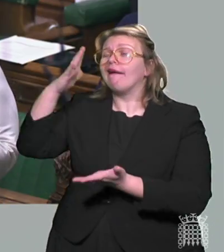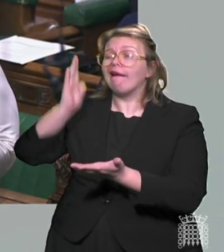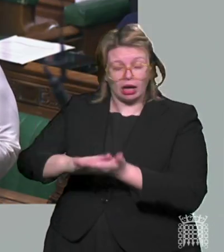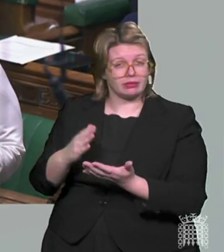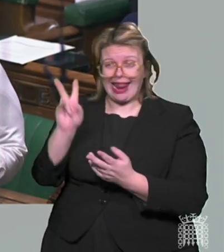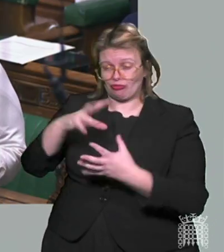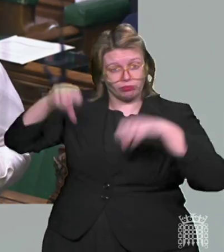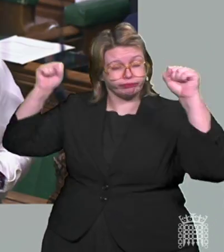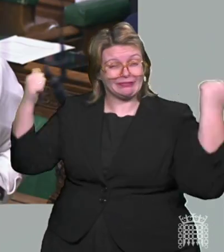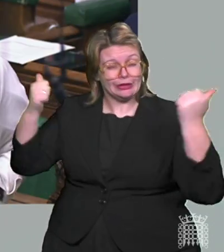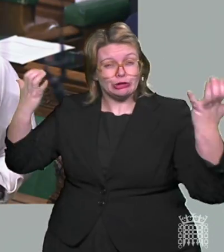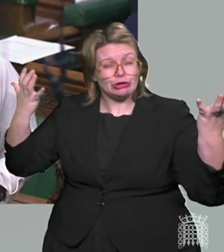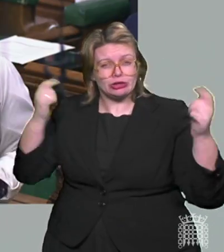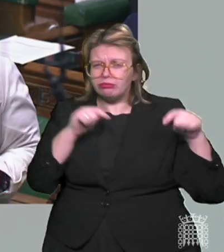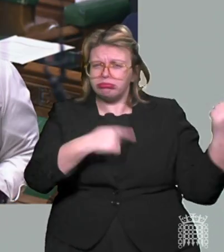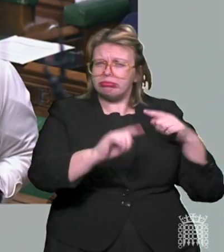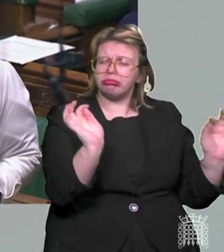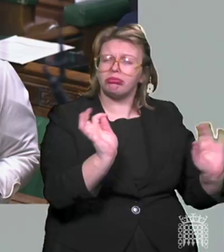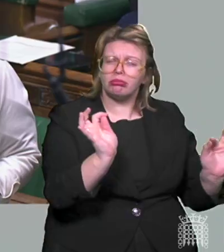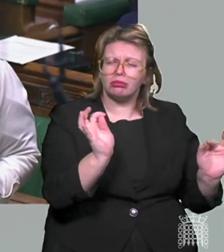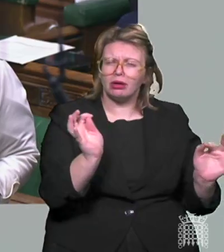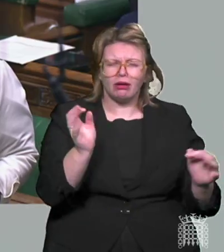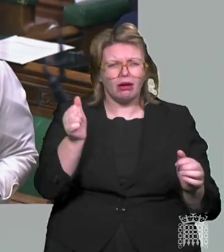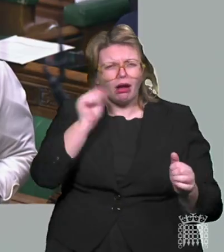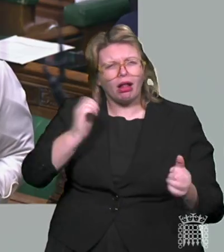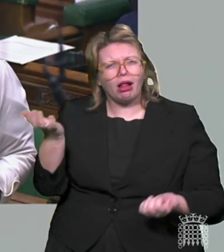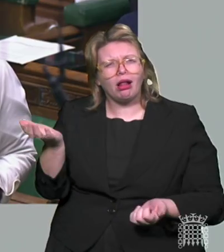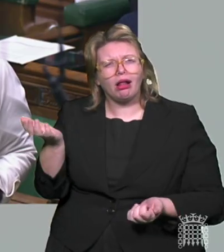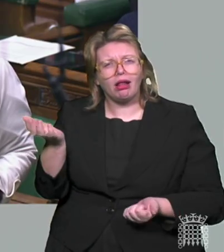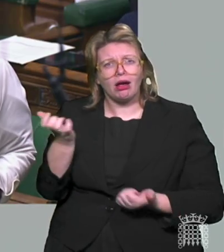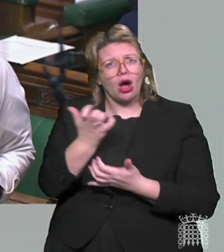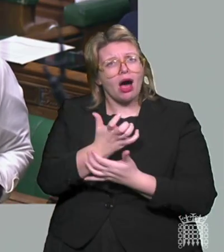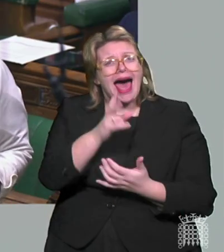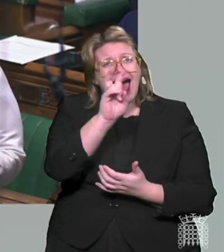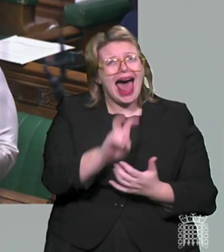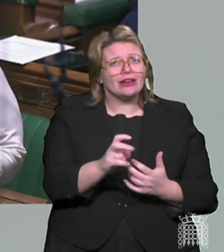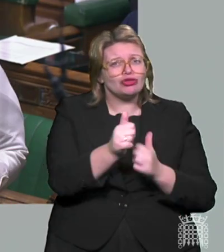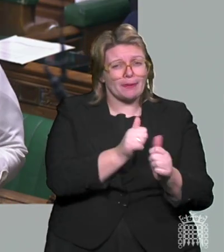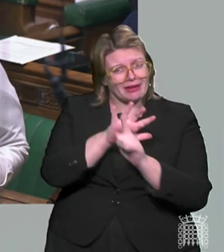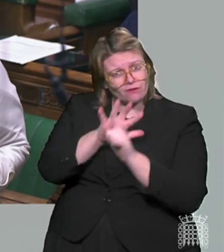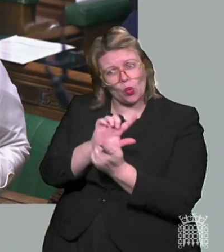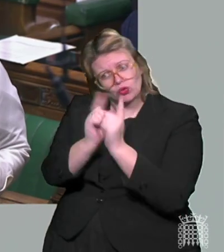Perversely, right now, record numbers of people are being forced to use them by the energy companies.